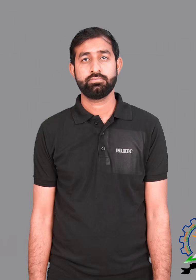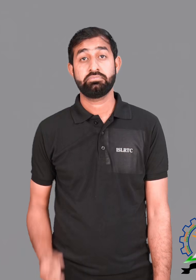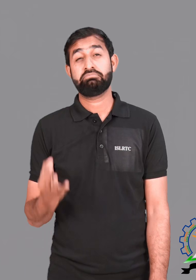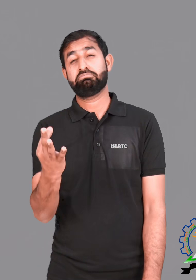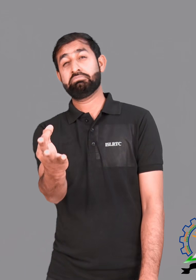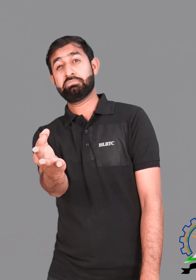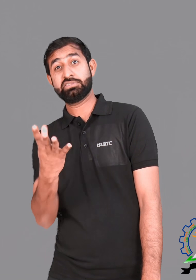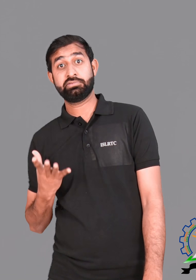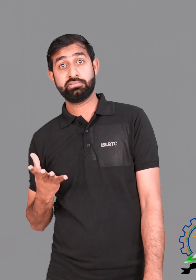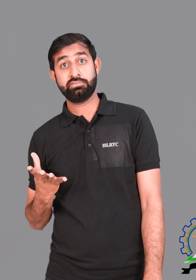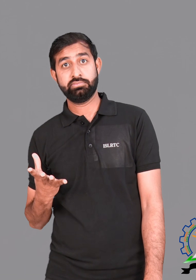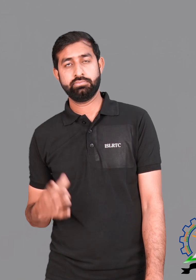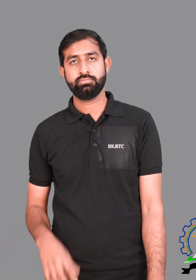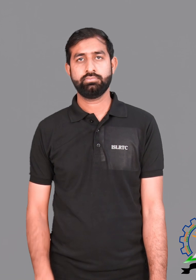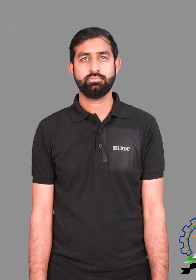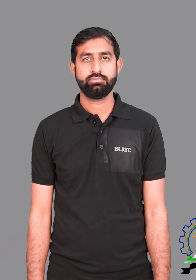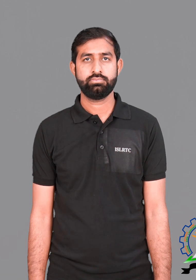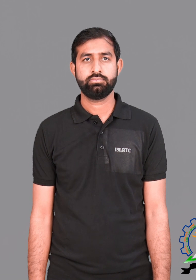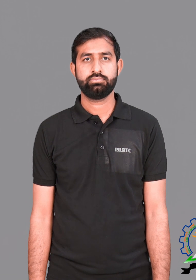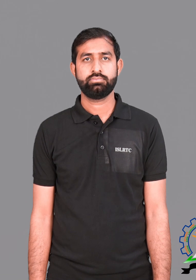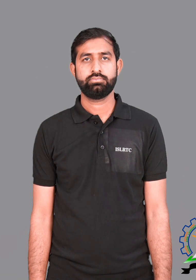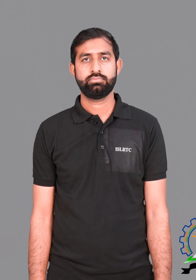Best